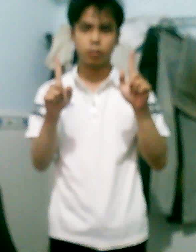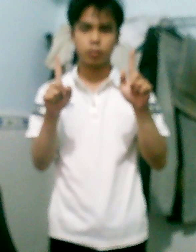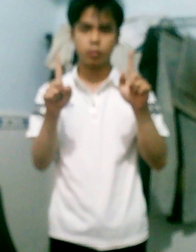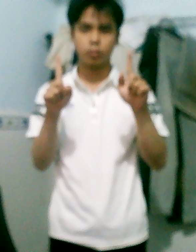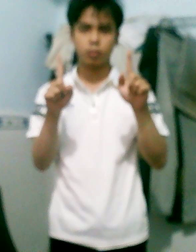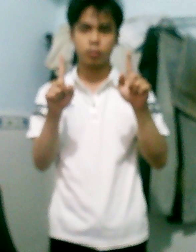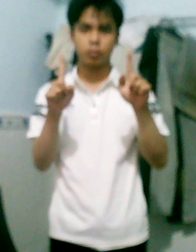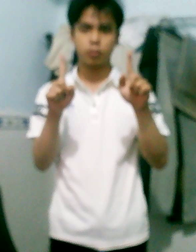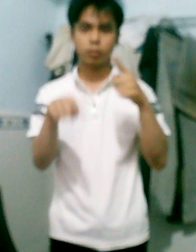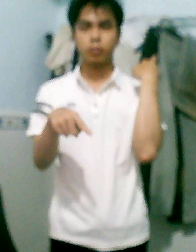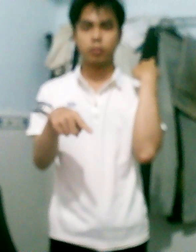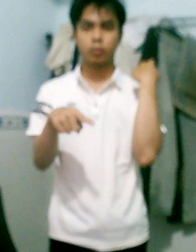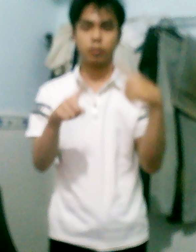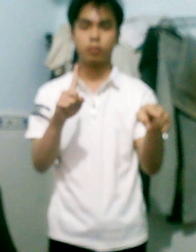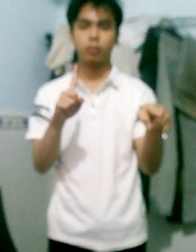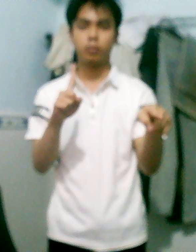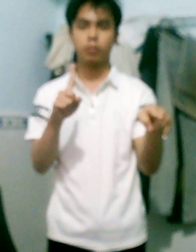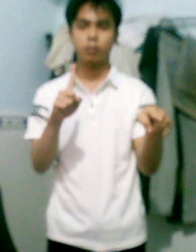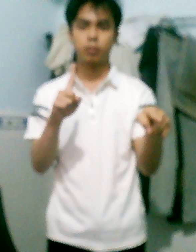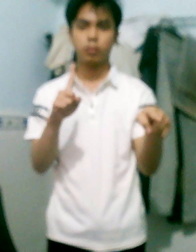phut